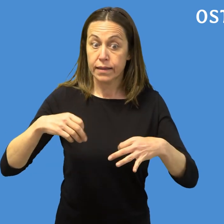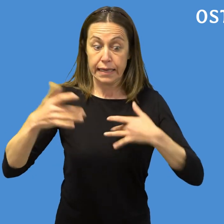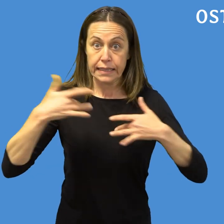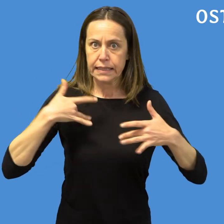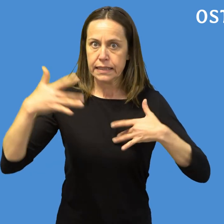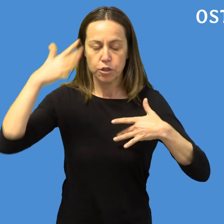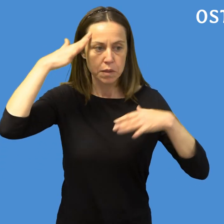síntoma